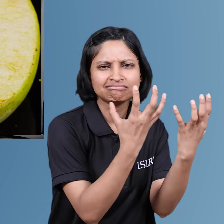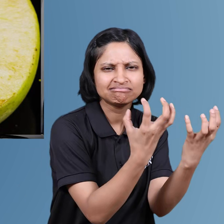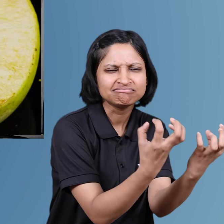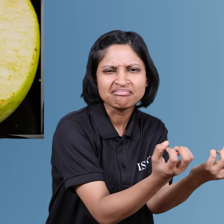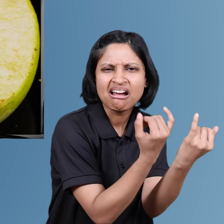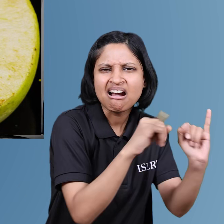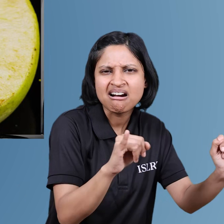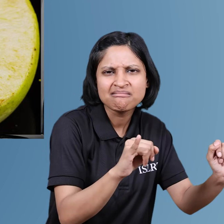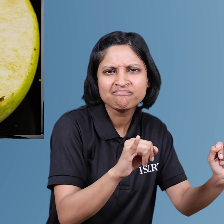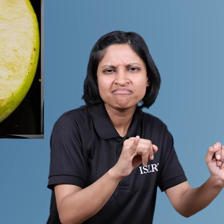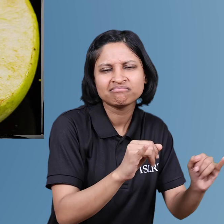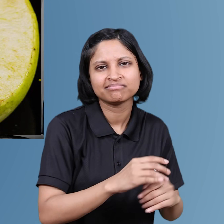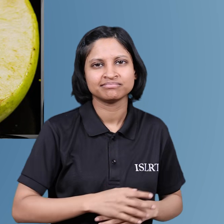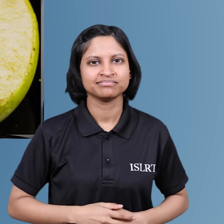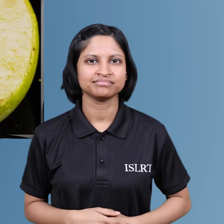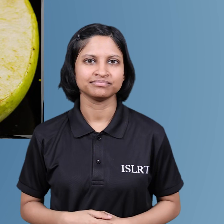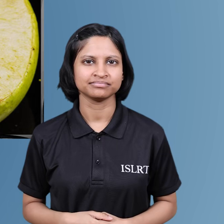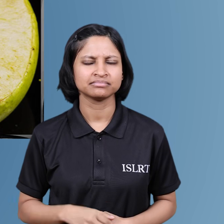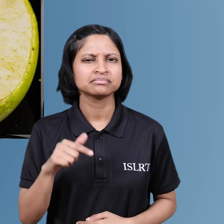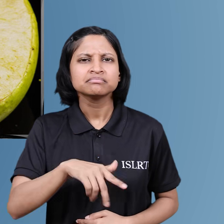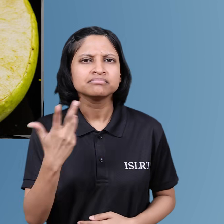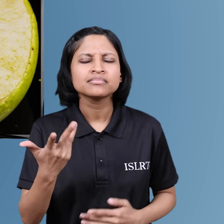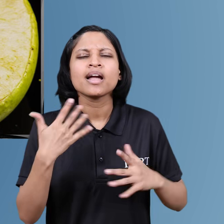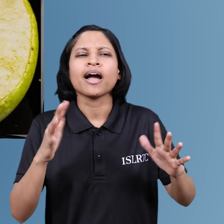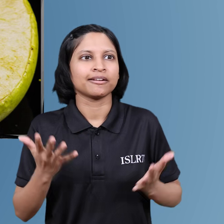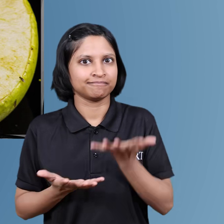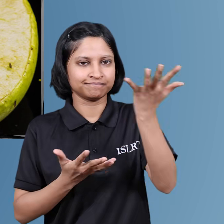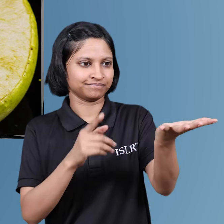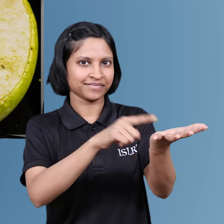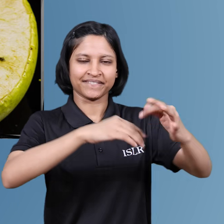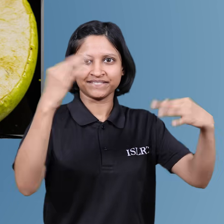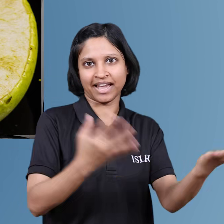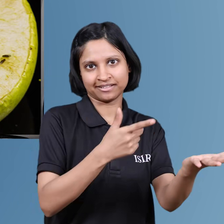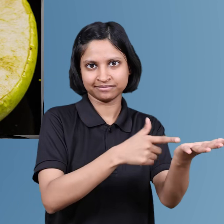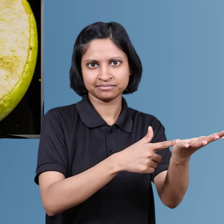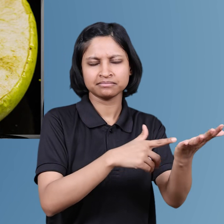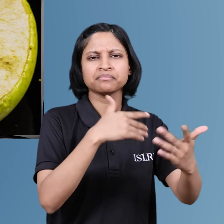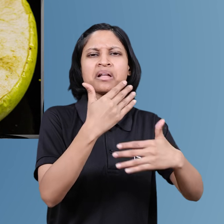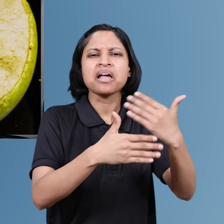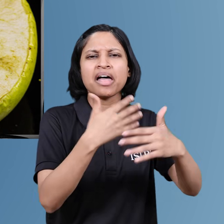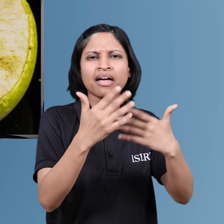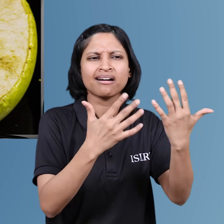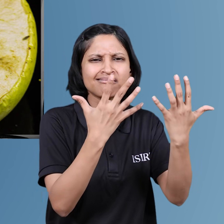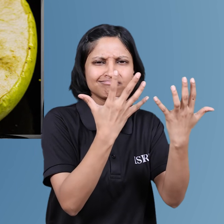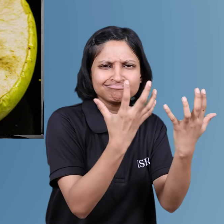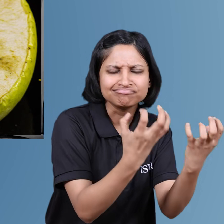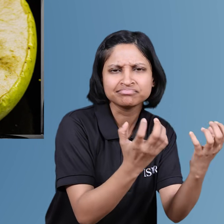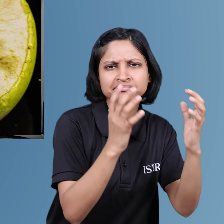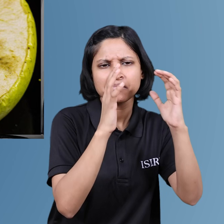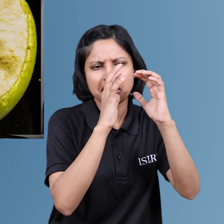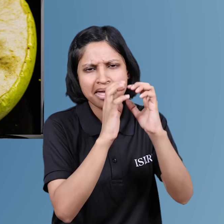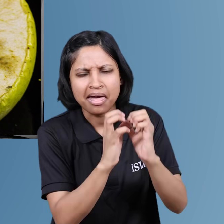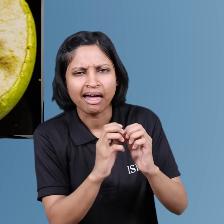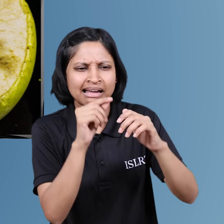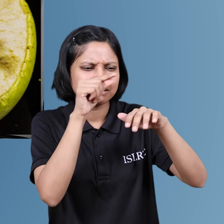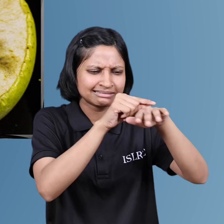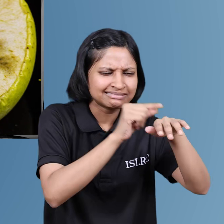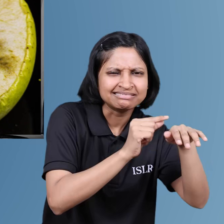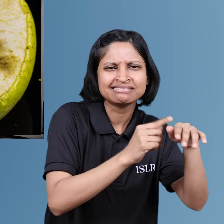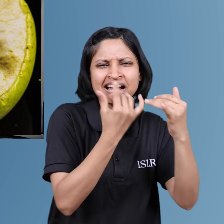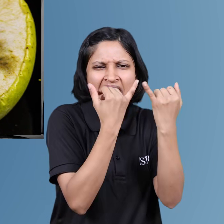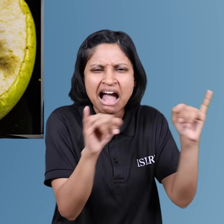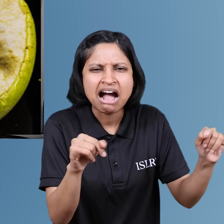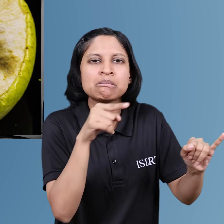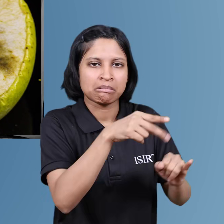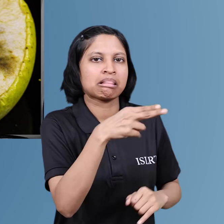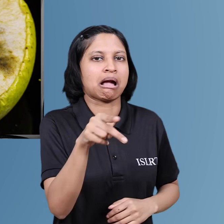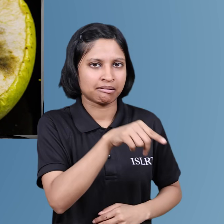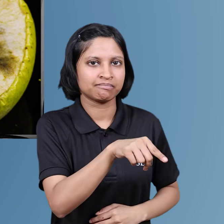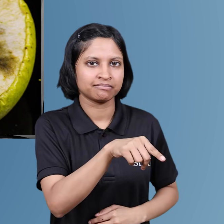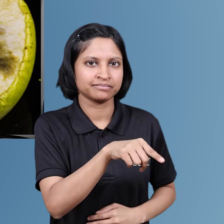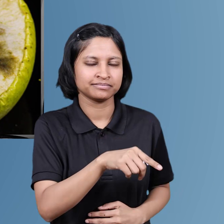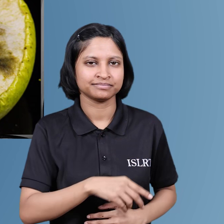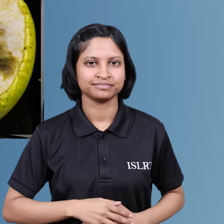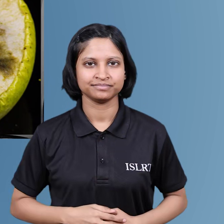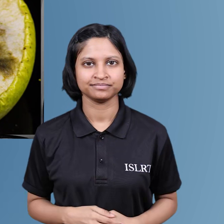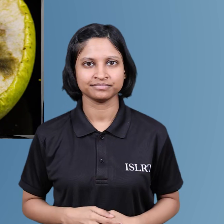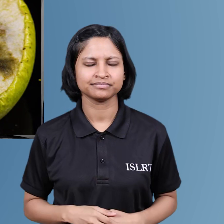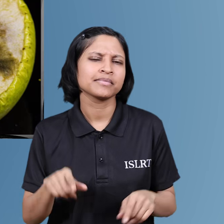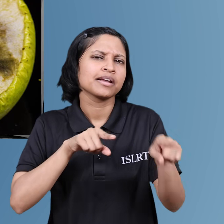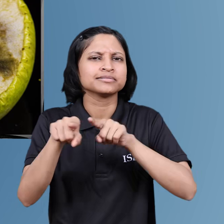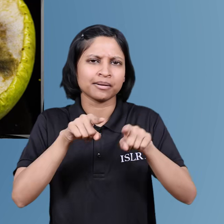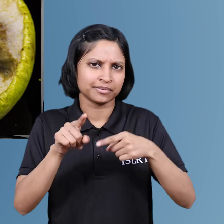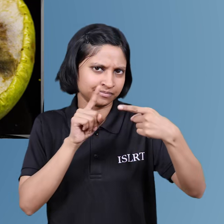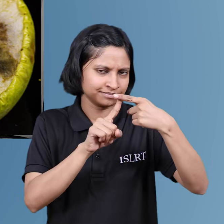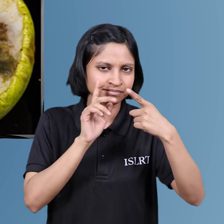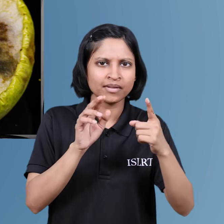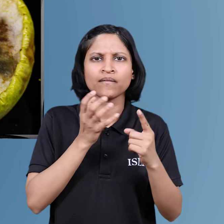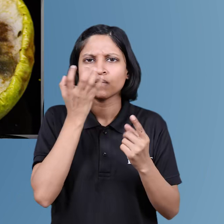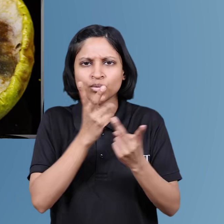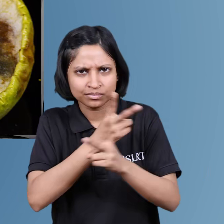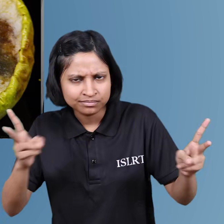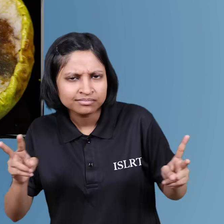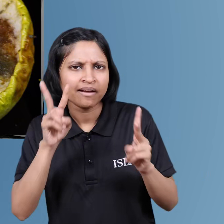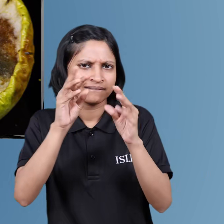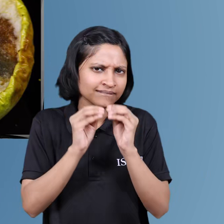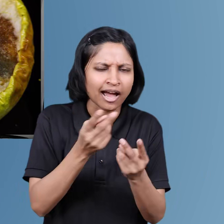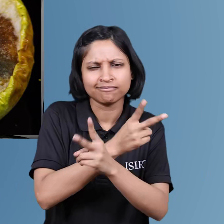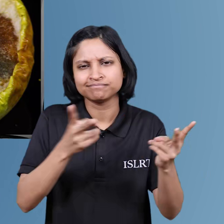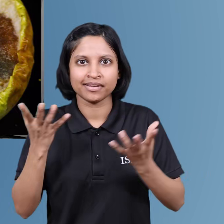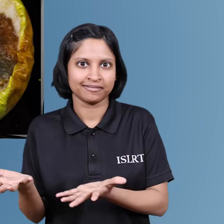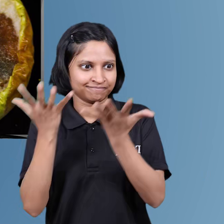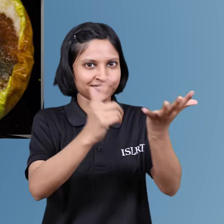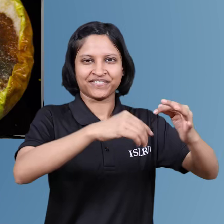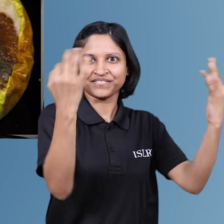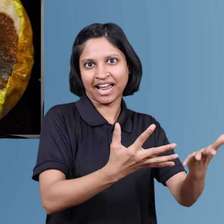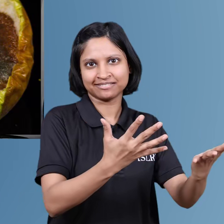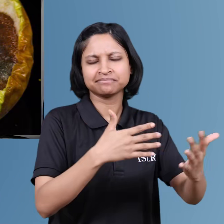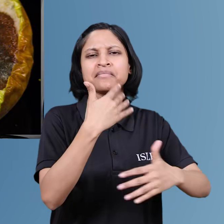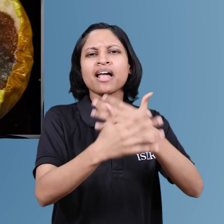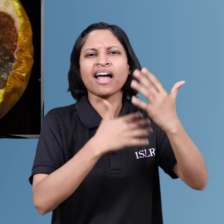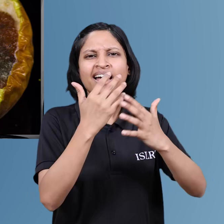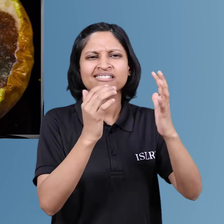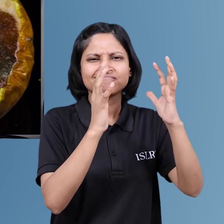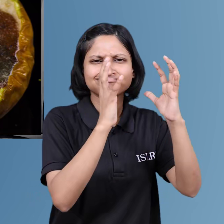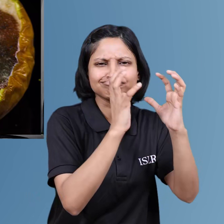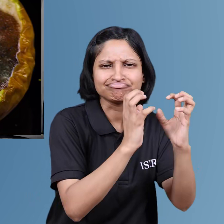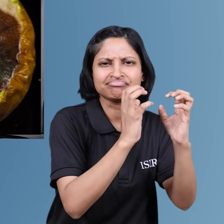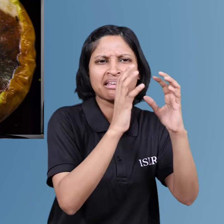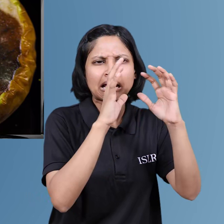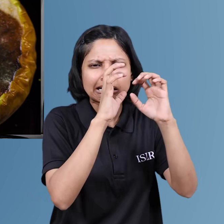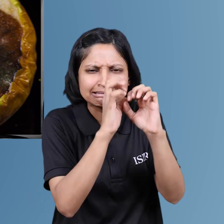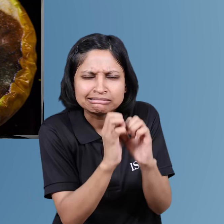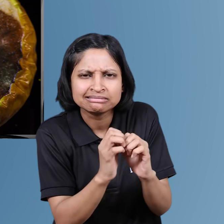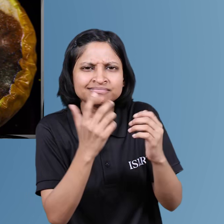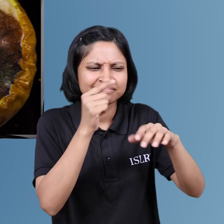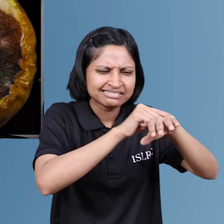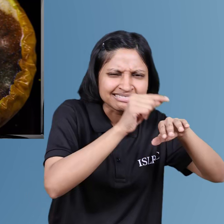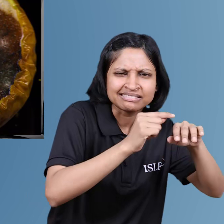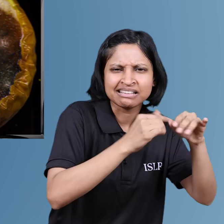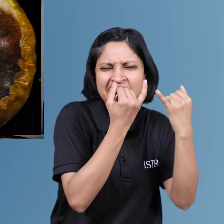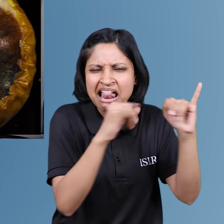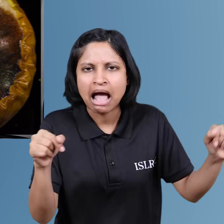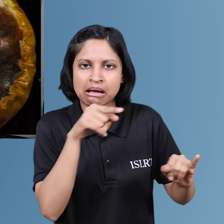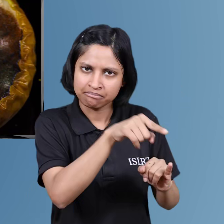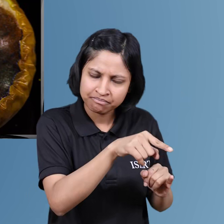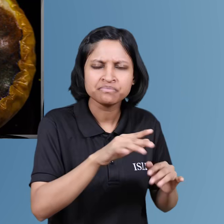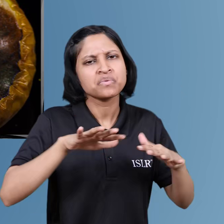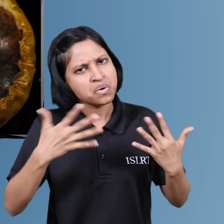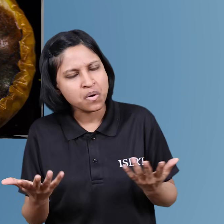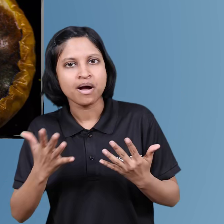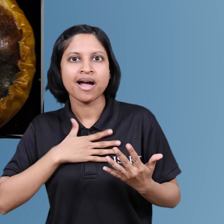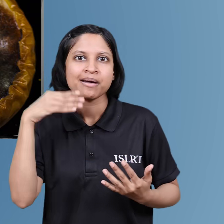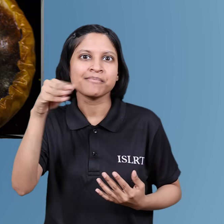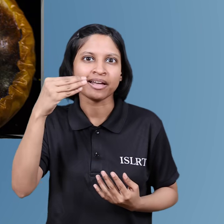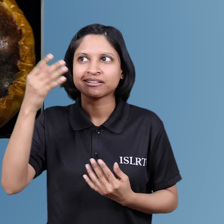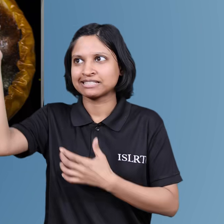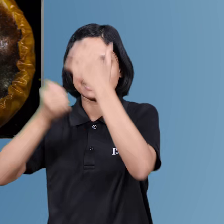Decay The process of decomposition or breakdown of organic matter Includes examples like rotting vegetables and fruits,